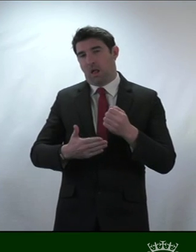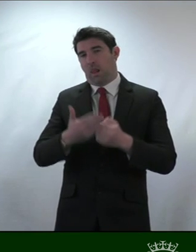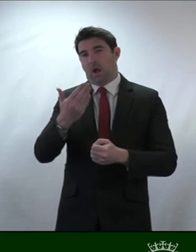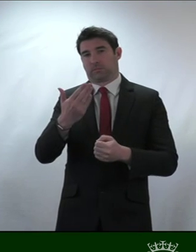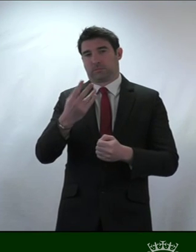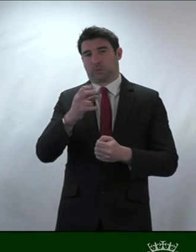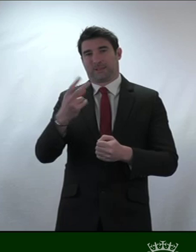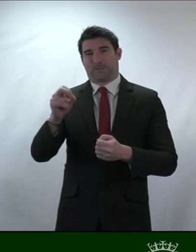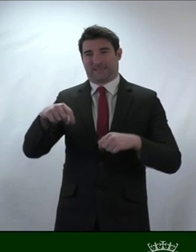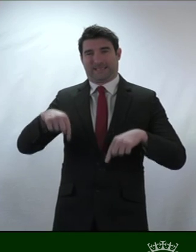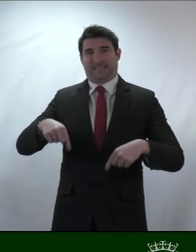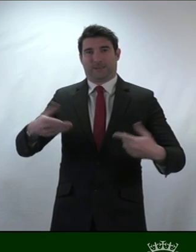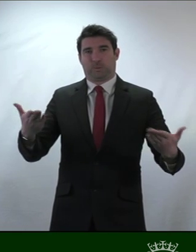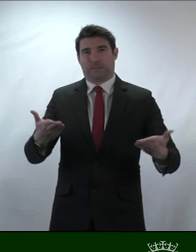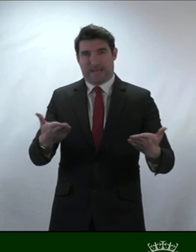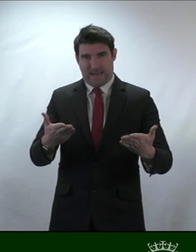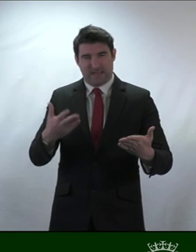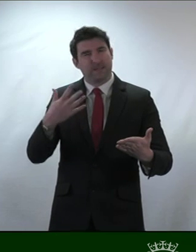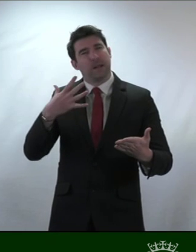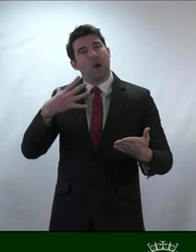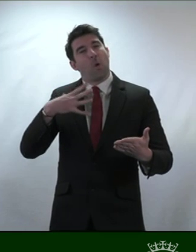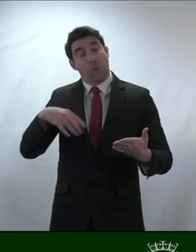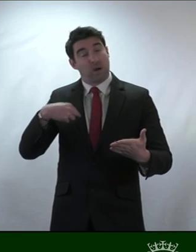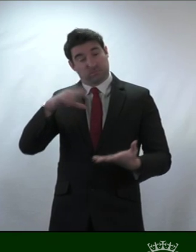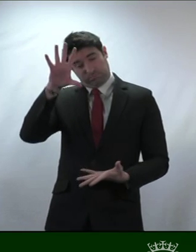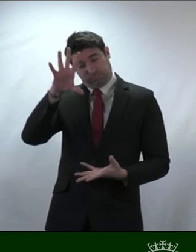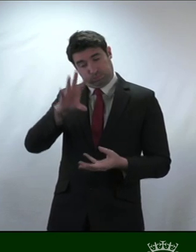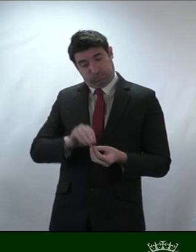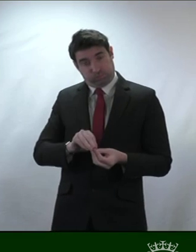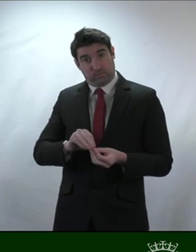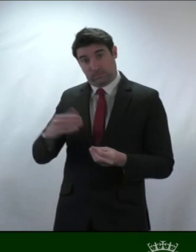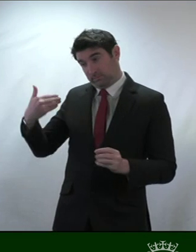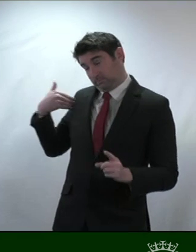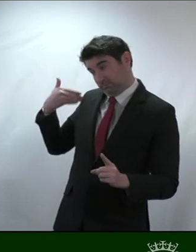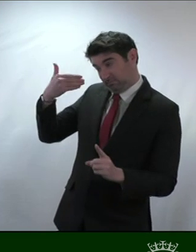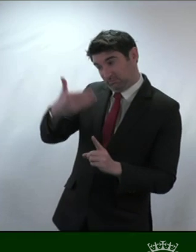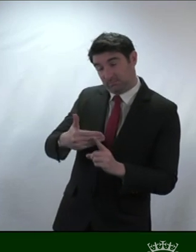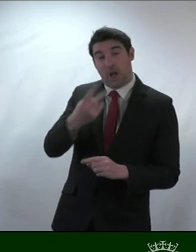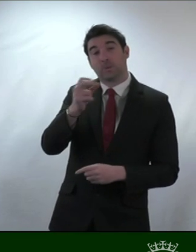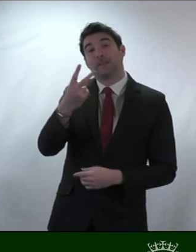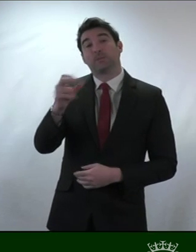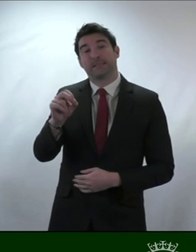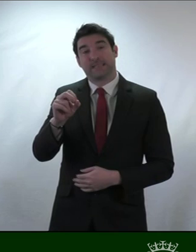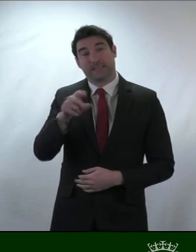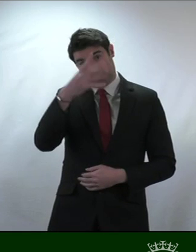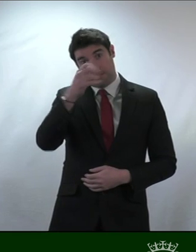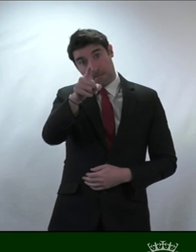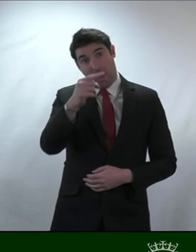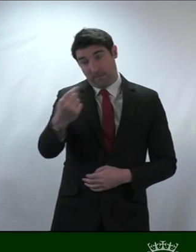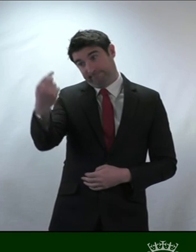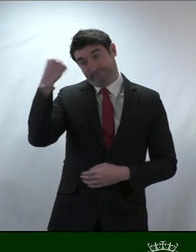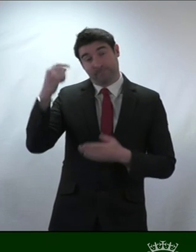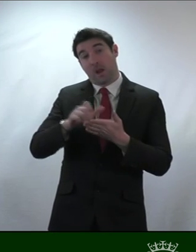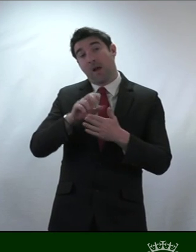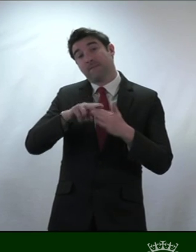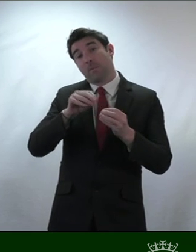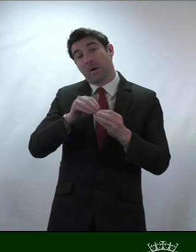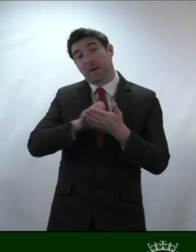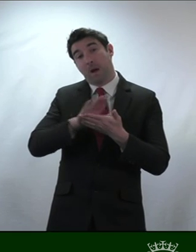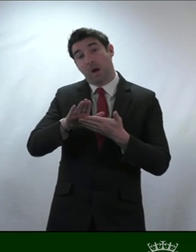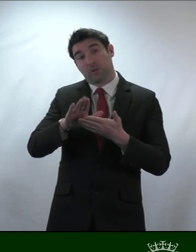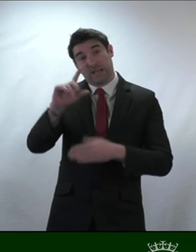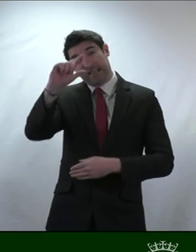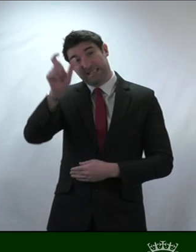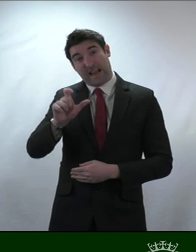Let me start at the beginning of the pandemic, when images from hospitals in Italy and Spain were being shown on our televisions and the infection rates were rising in the UK.